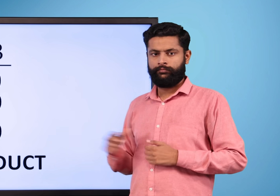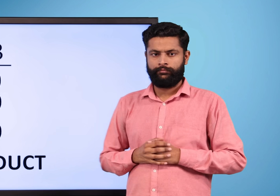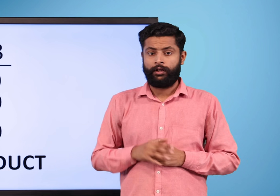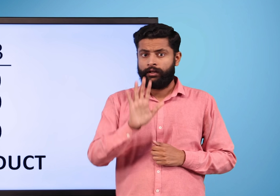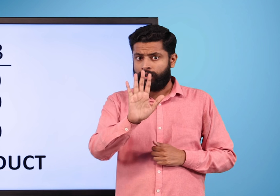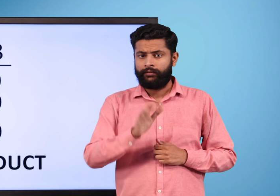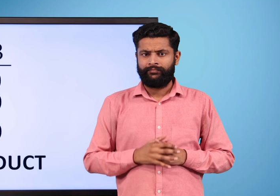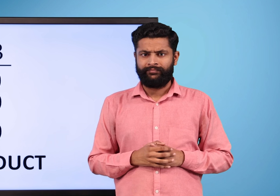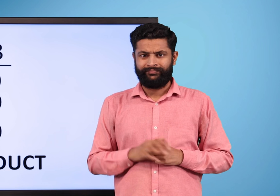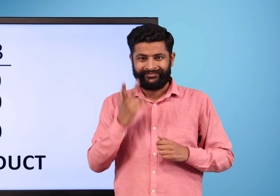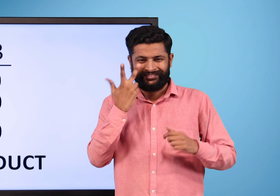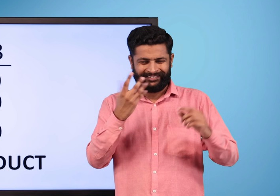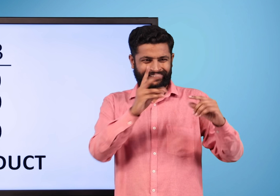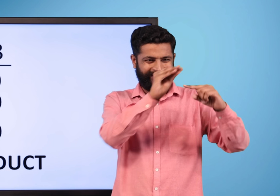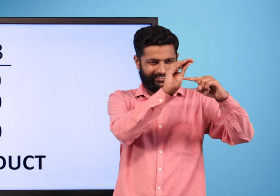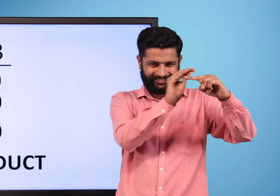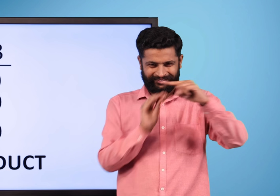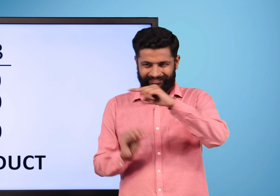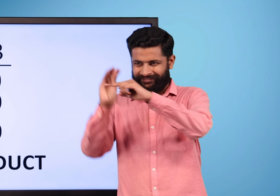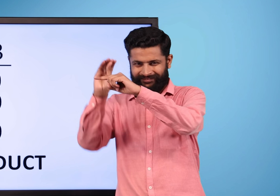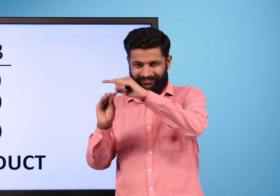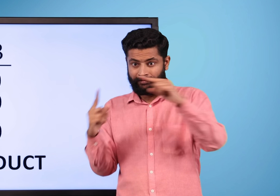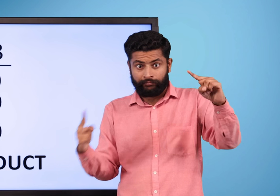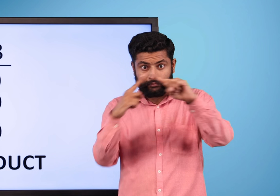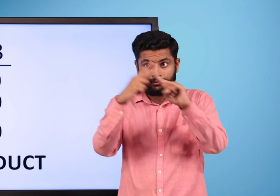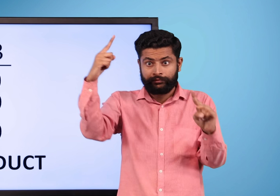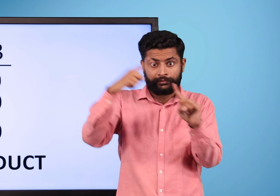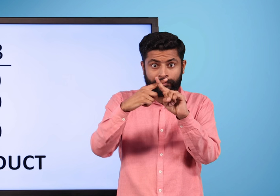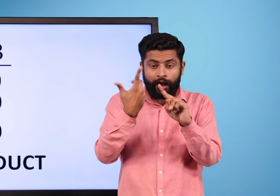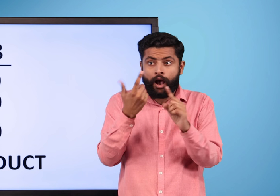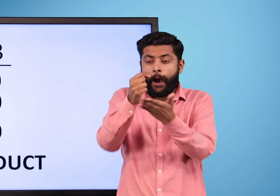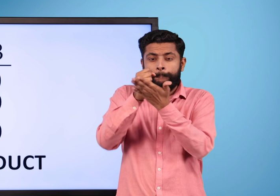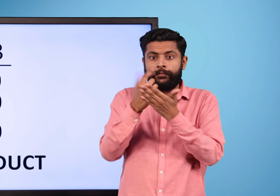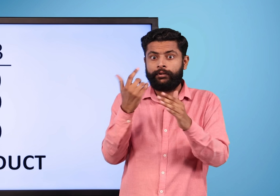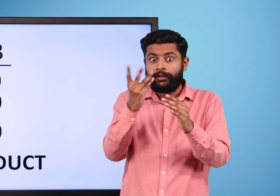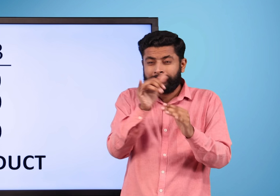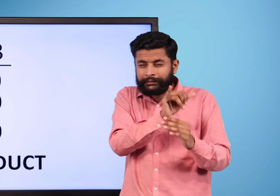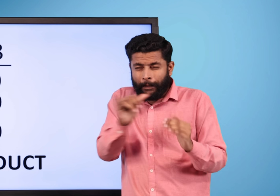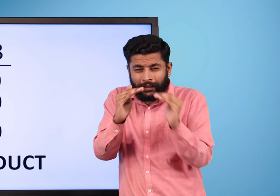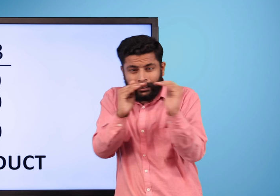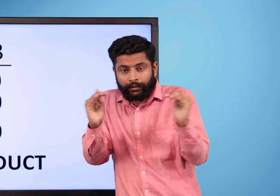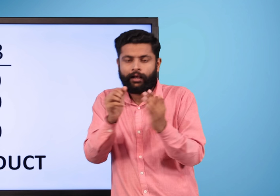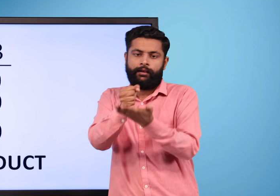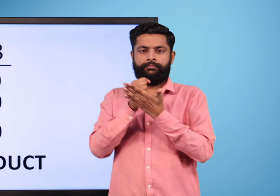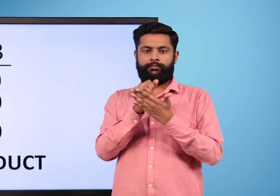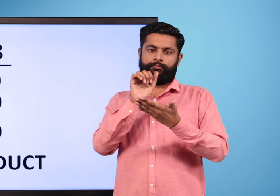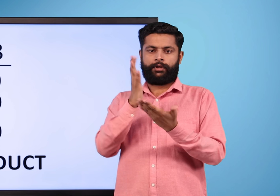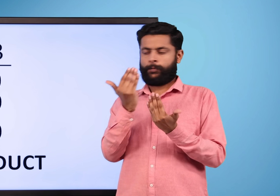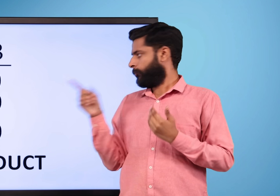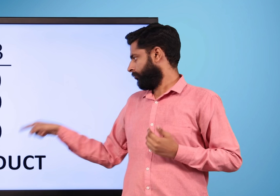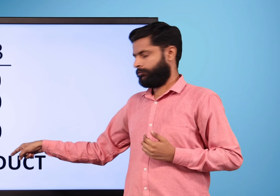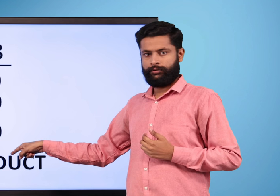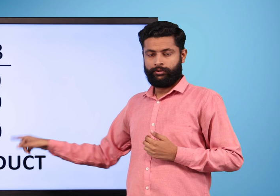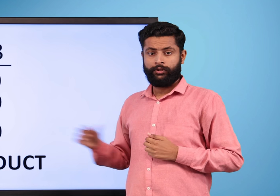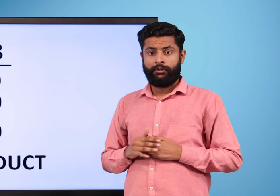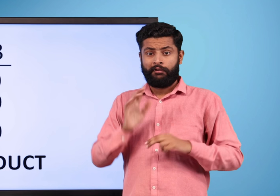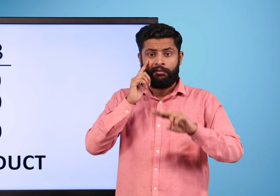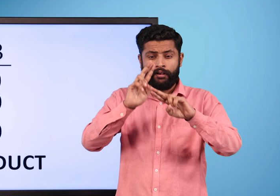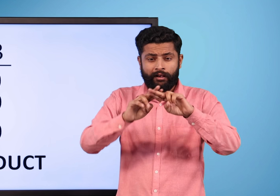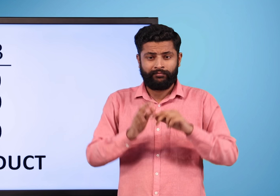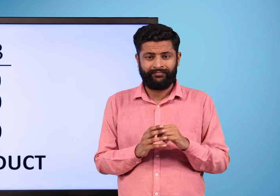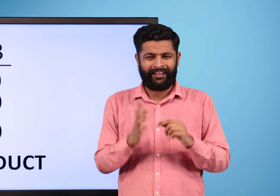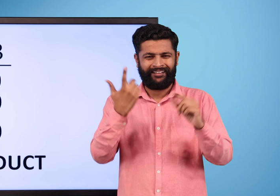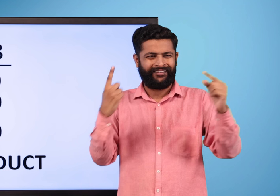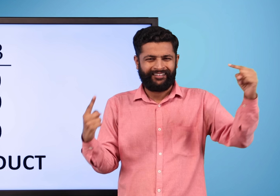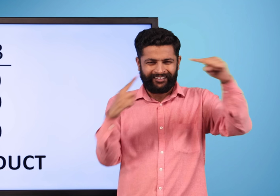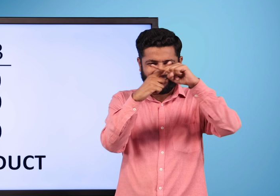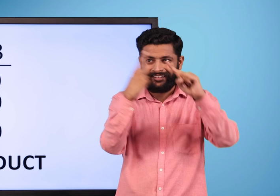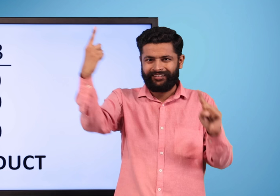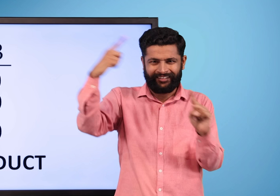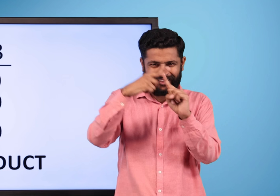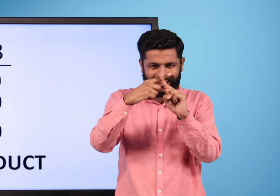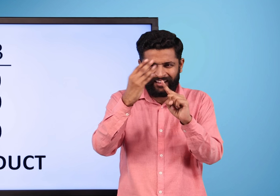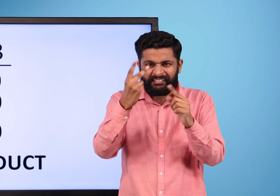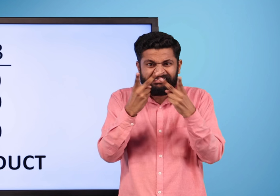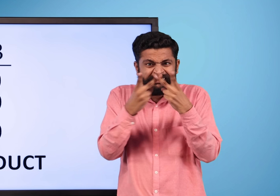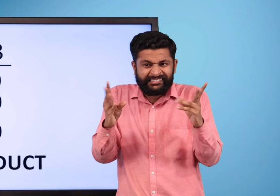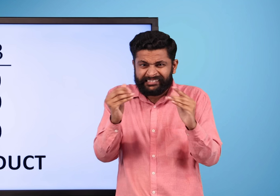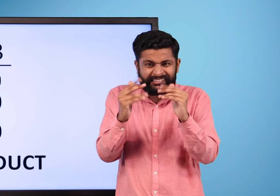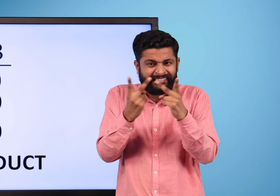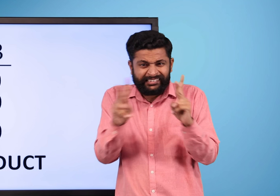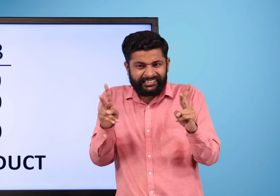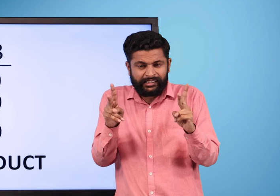This helps us to identify equivalent fractions. If the cross products are not equivalent, then it means that the fractions are not equivalent fractions.